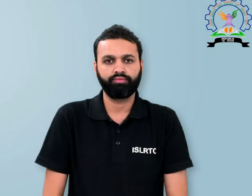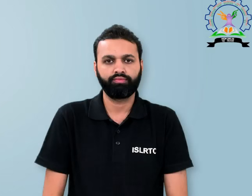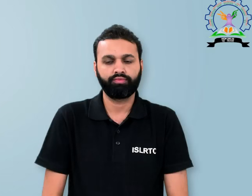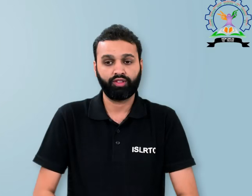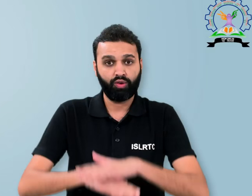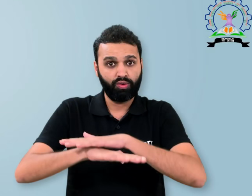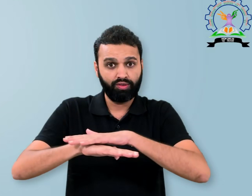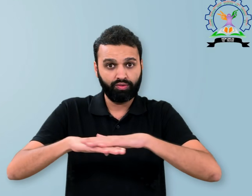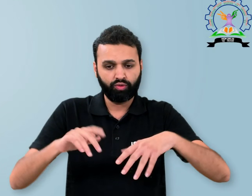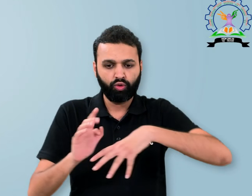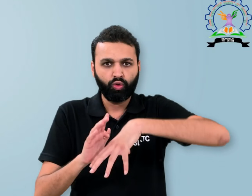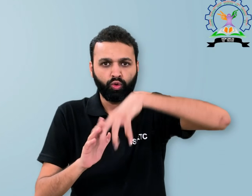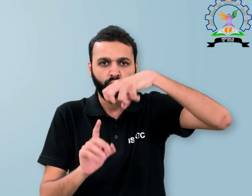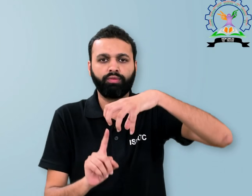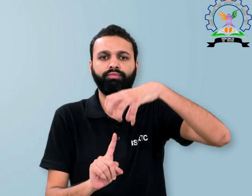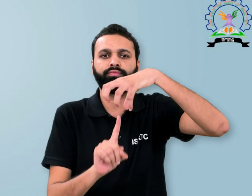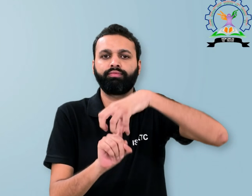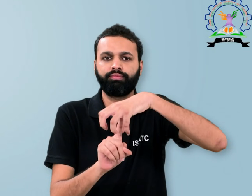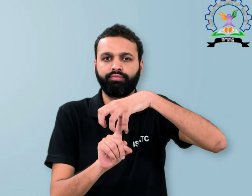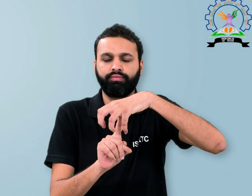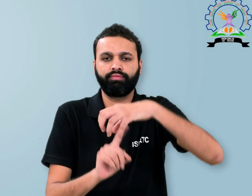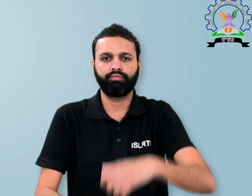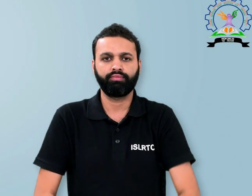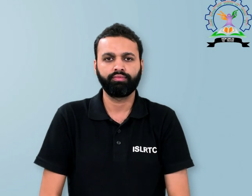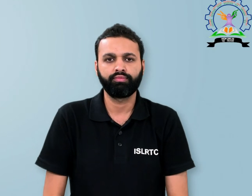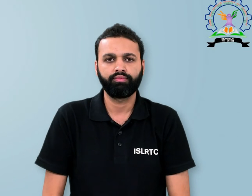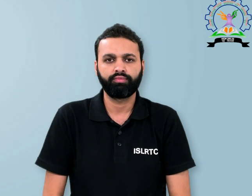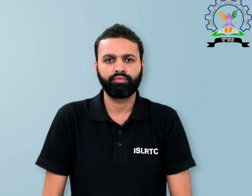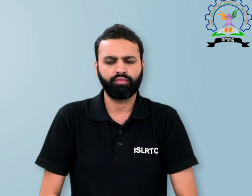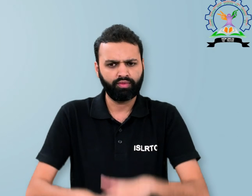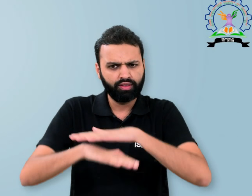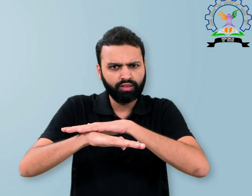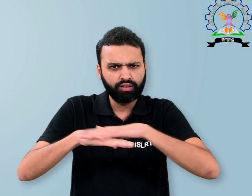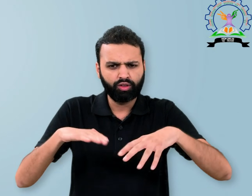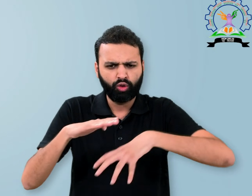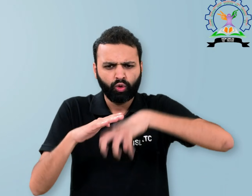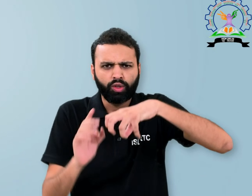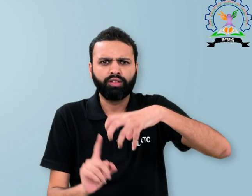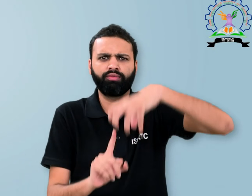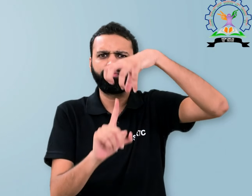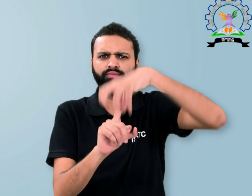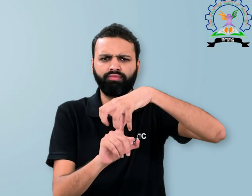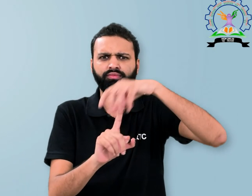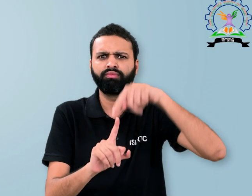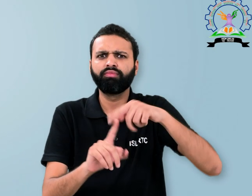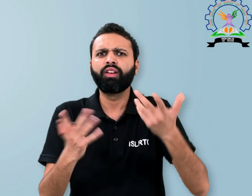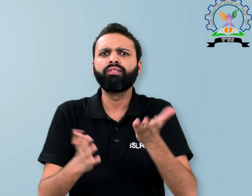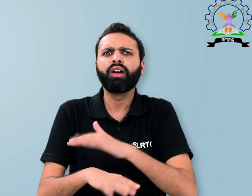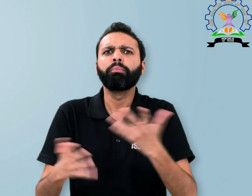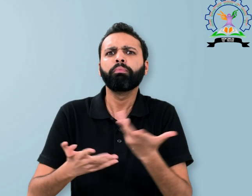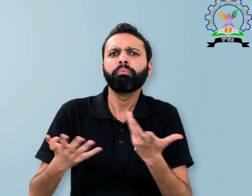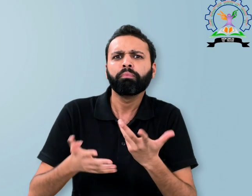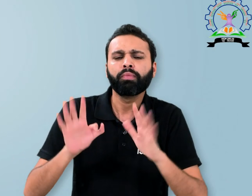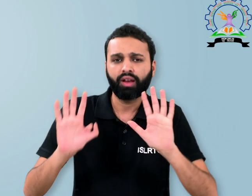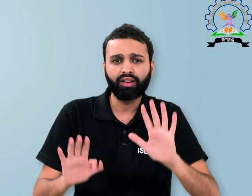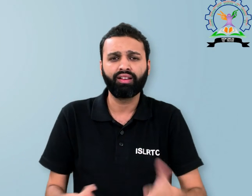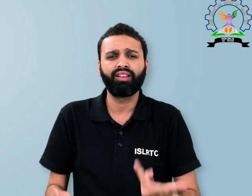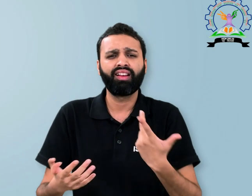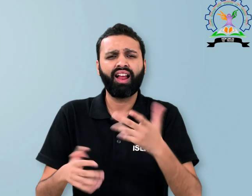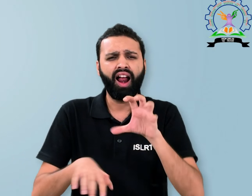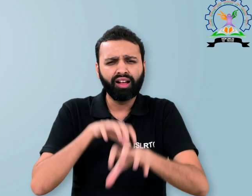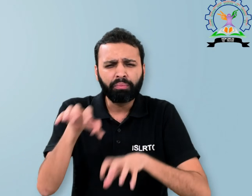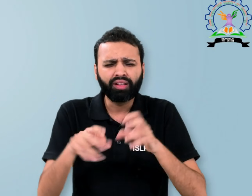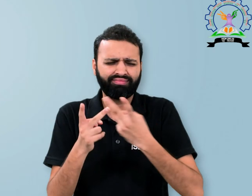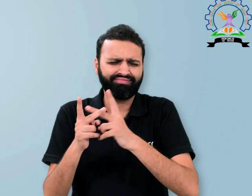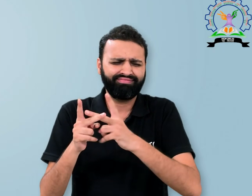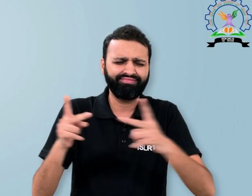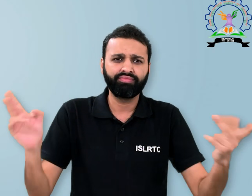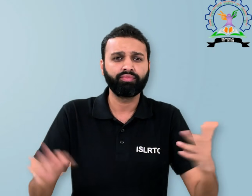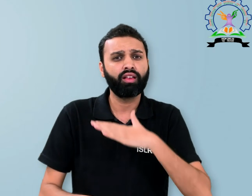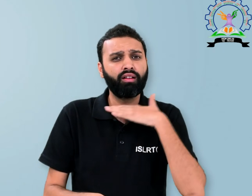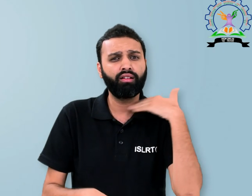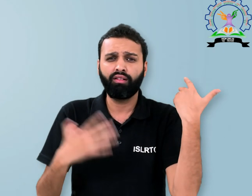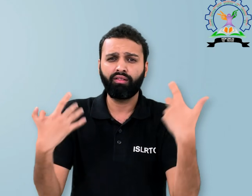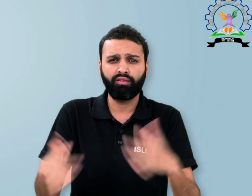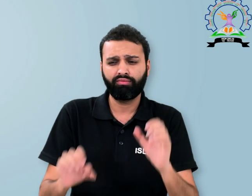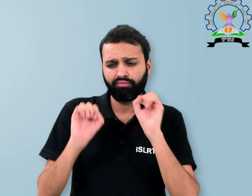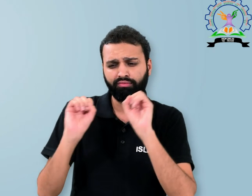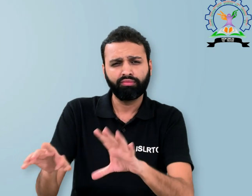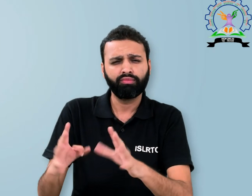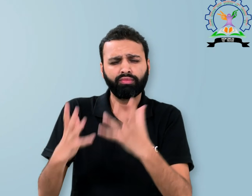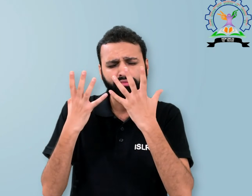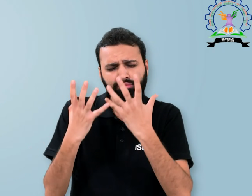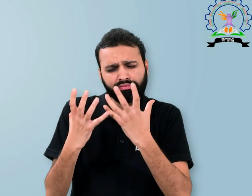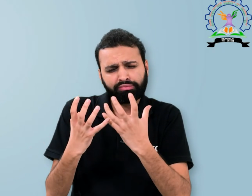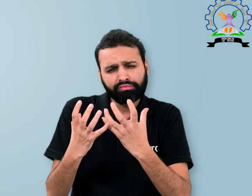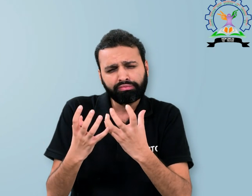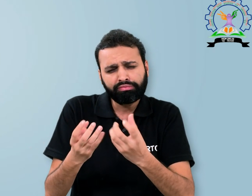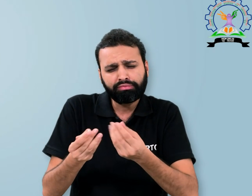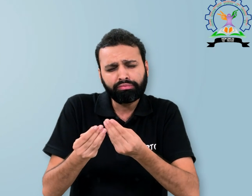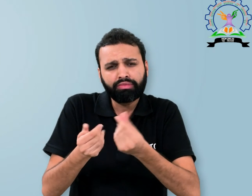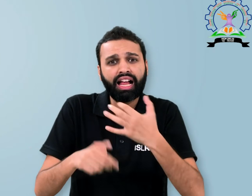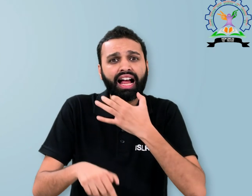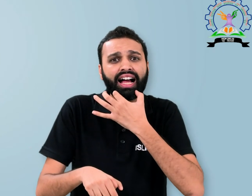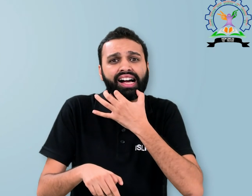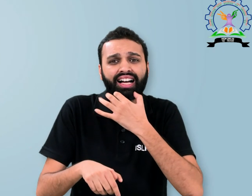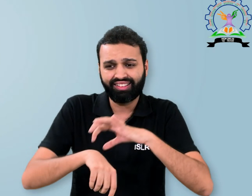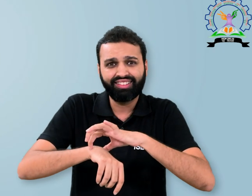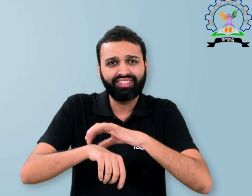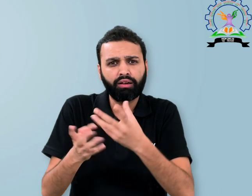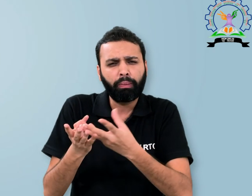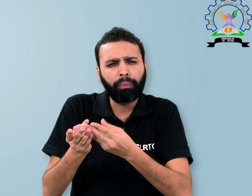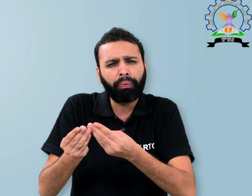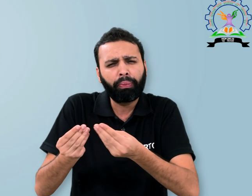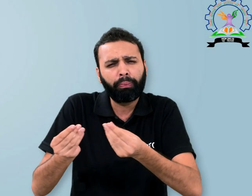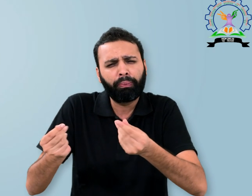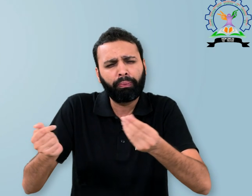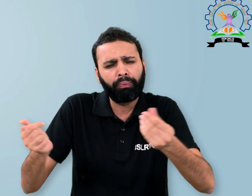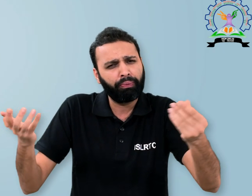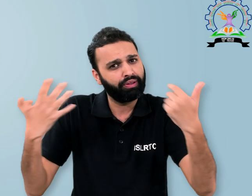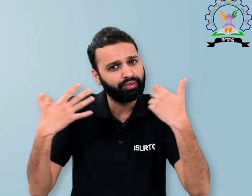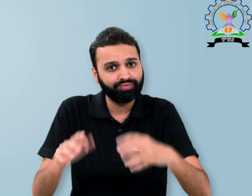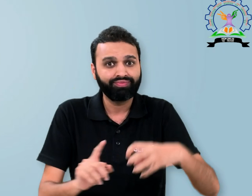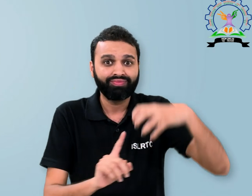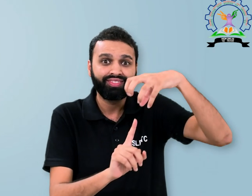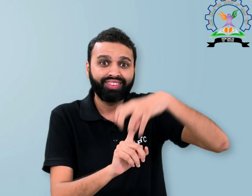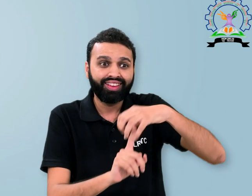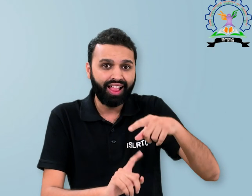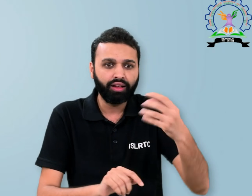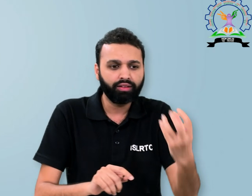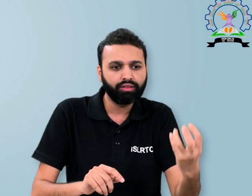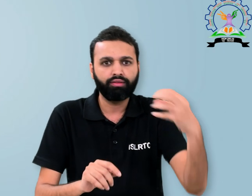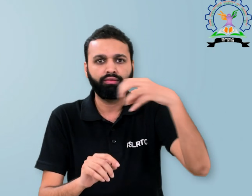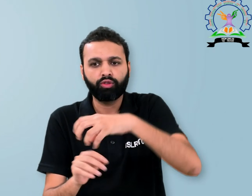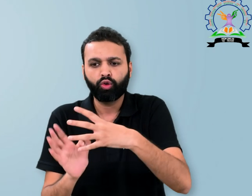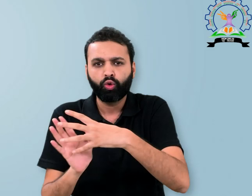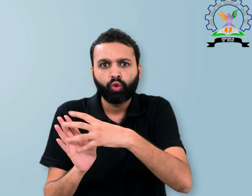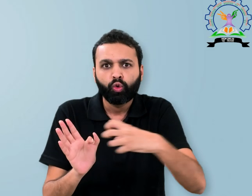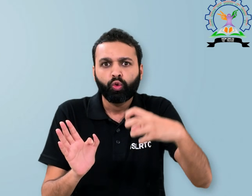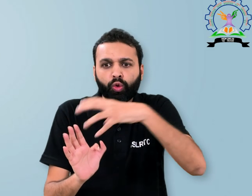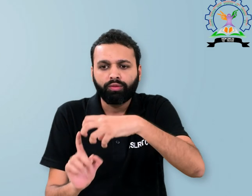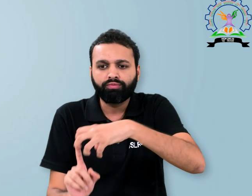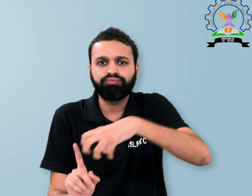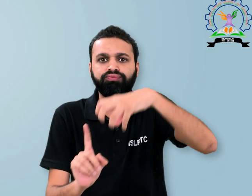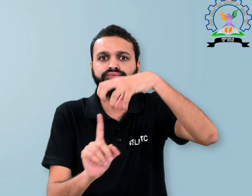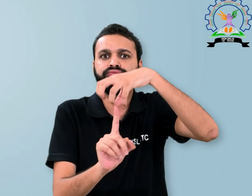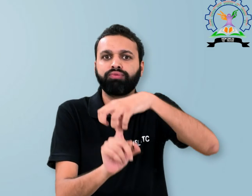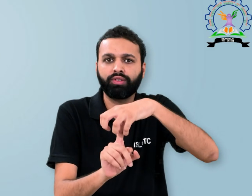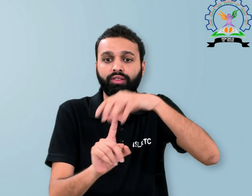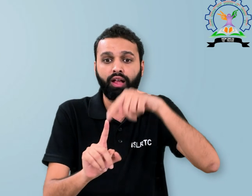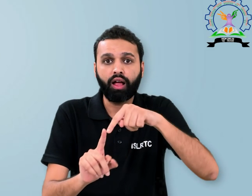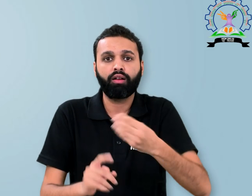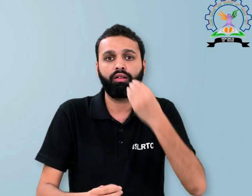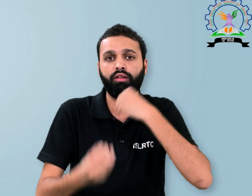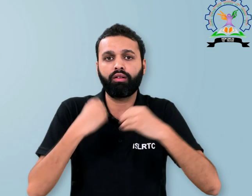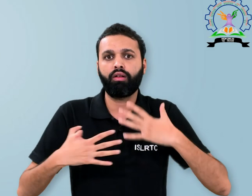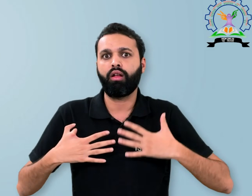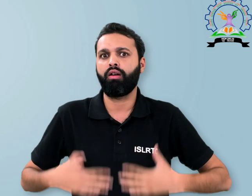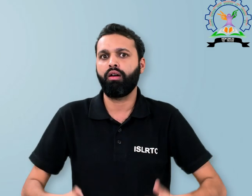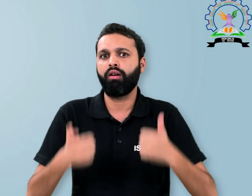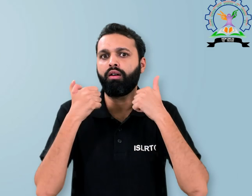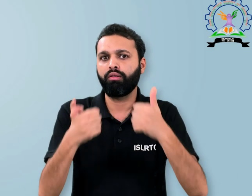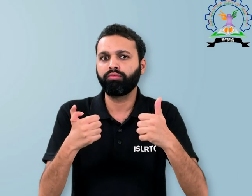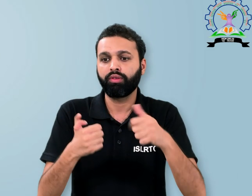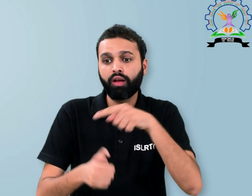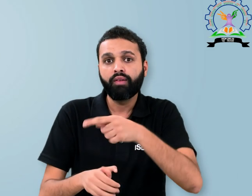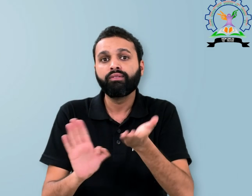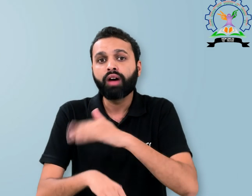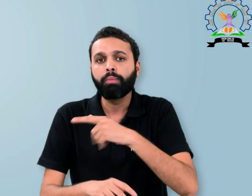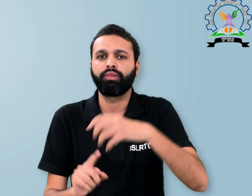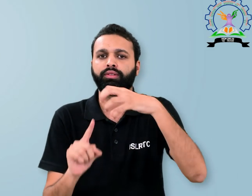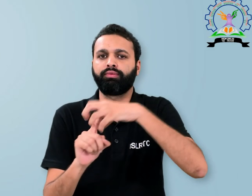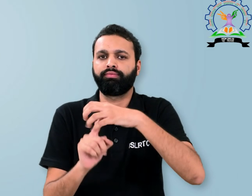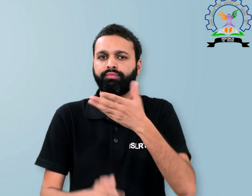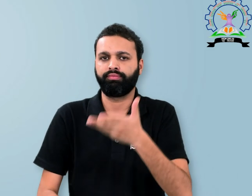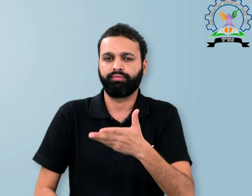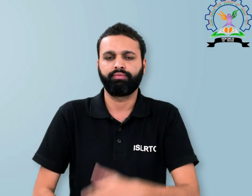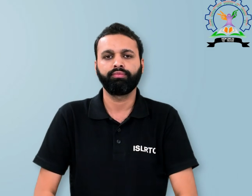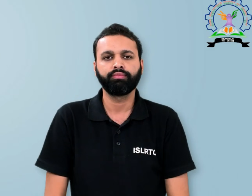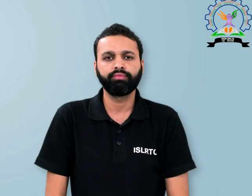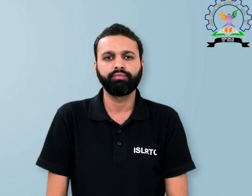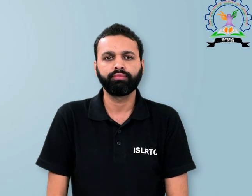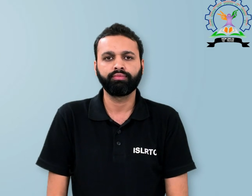Saprotrophic The uptake of nutrients by organism from dead and decaying matter in the form of solution is called the saprotrophic nutrition.